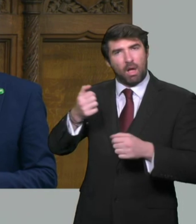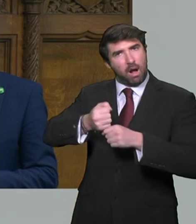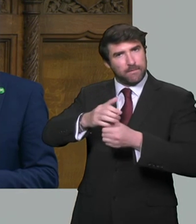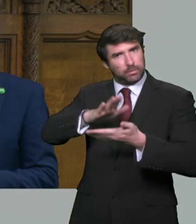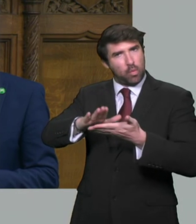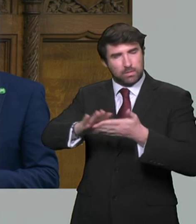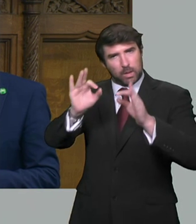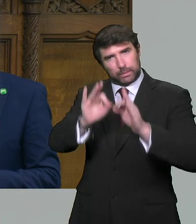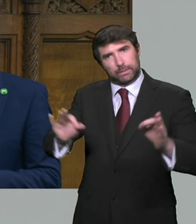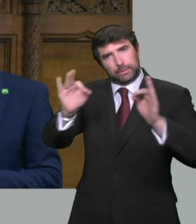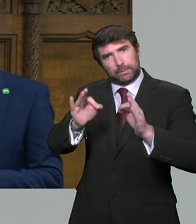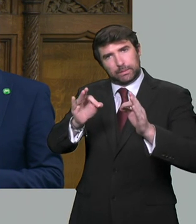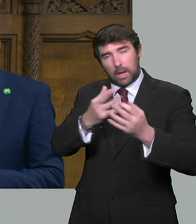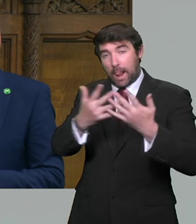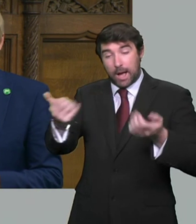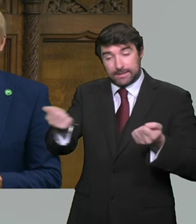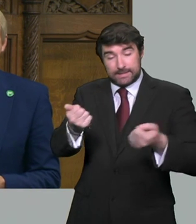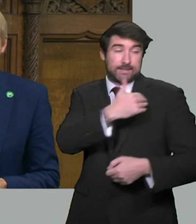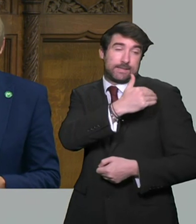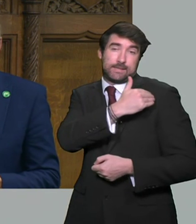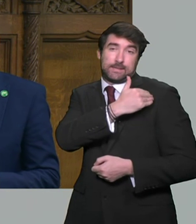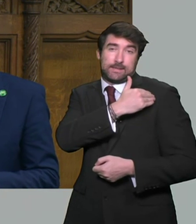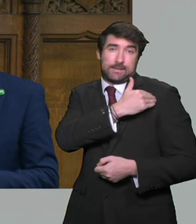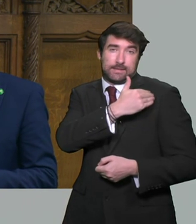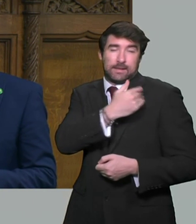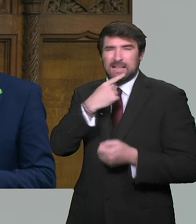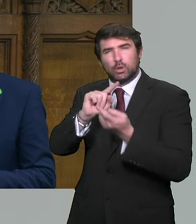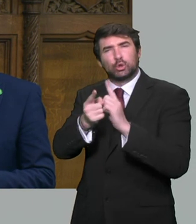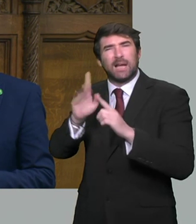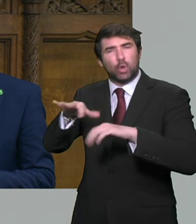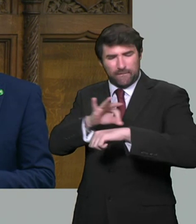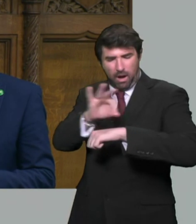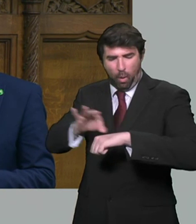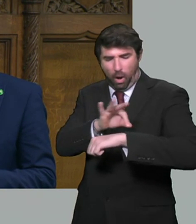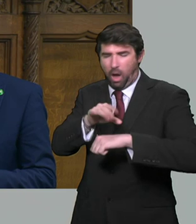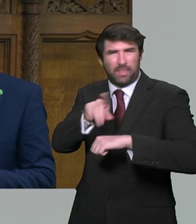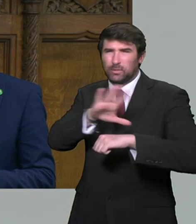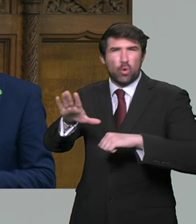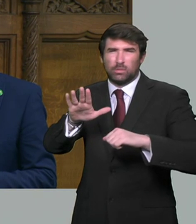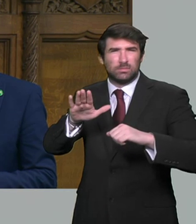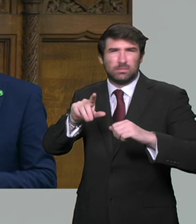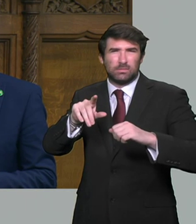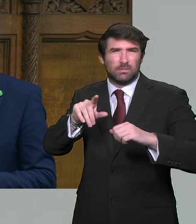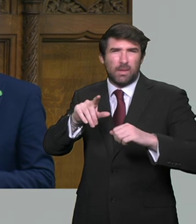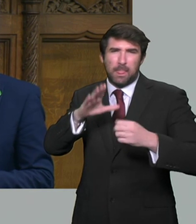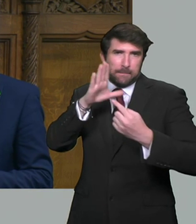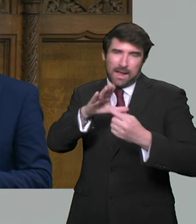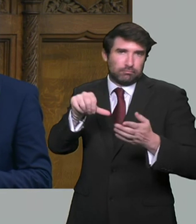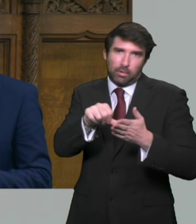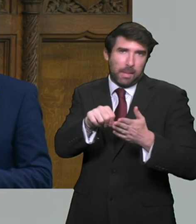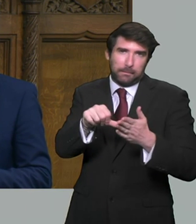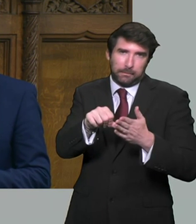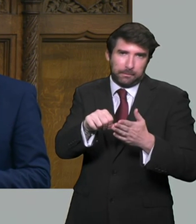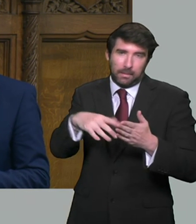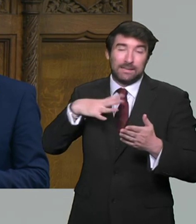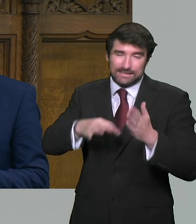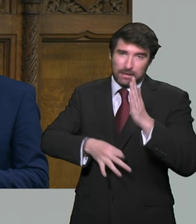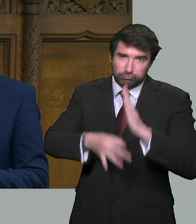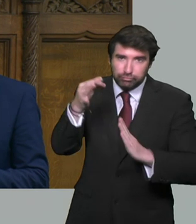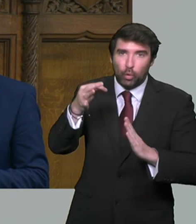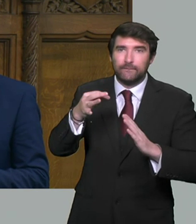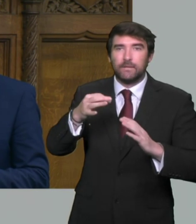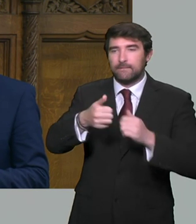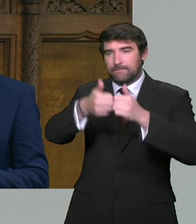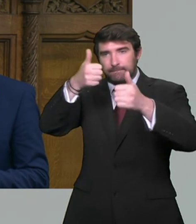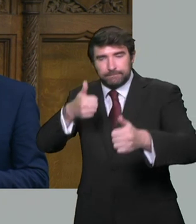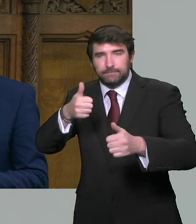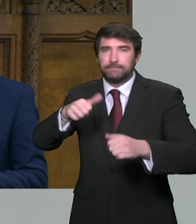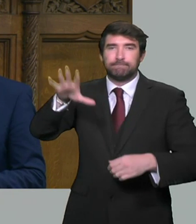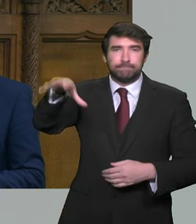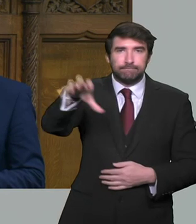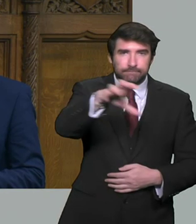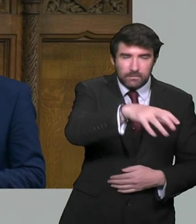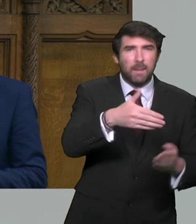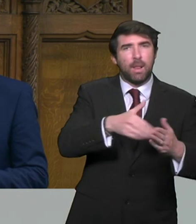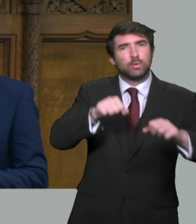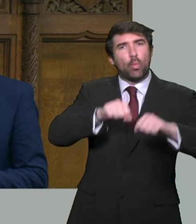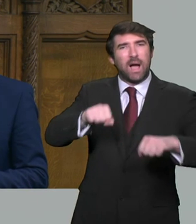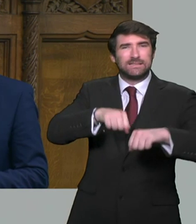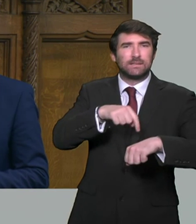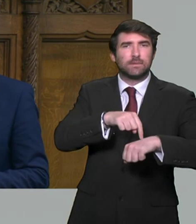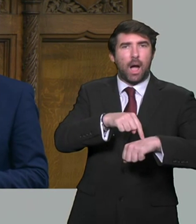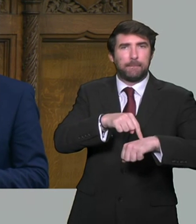It is clear to them that a long-term solution requires improved working conditions, action on the 2018 Government report on parking spaces and driver facilities, and measures to reduce waiting times at distribution centres.